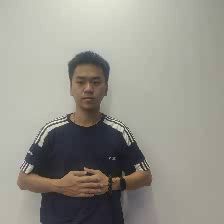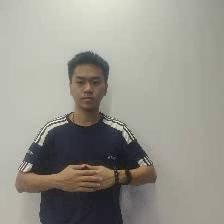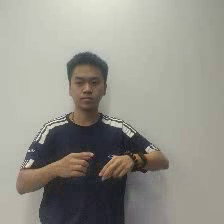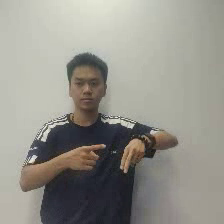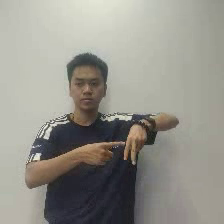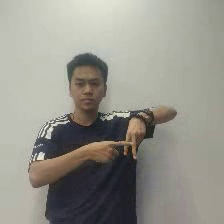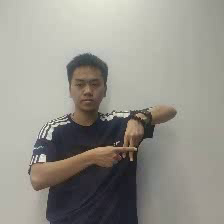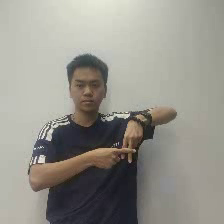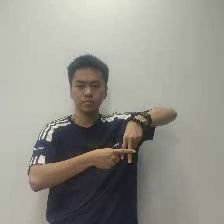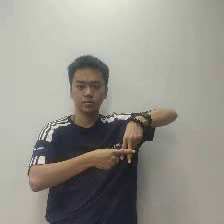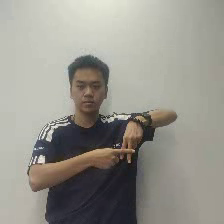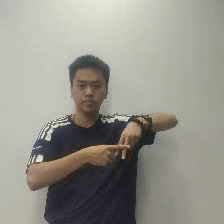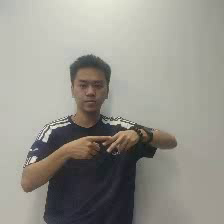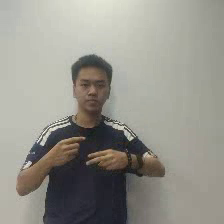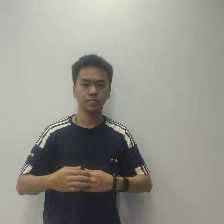Chân